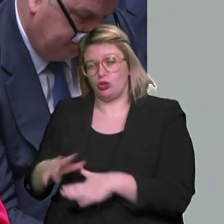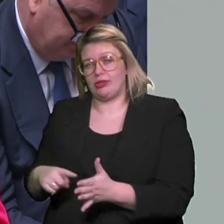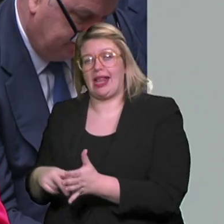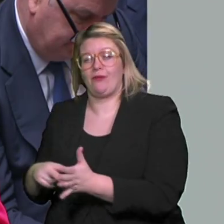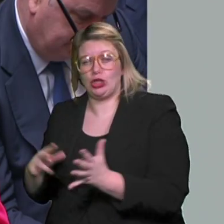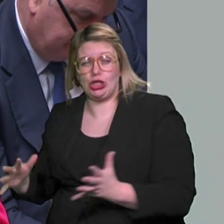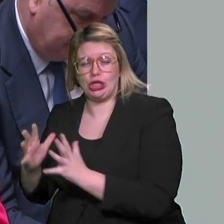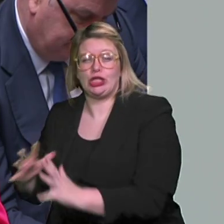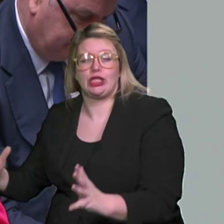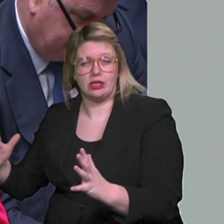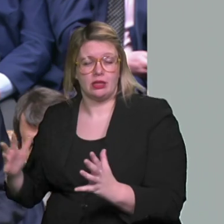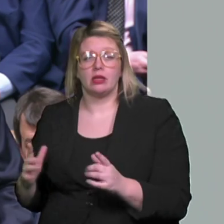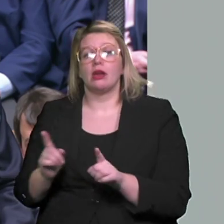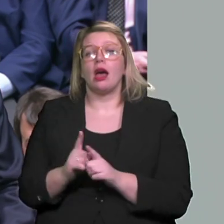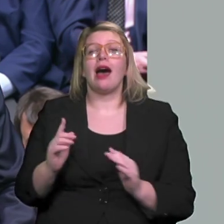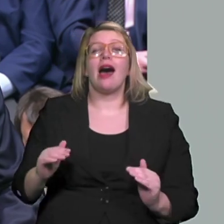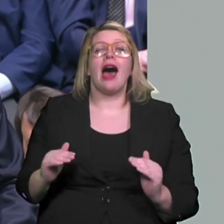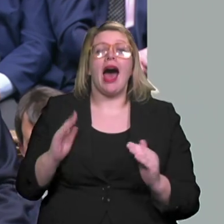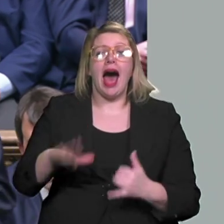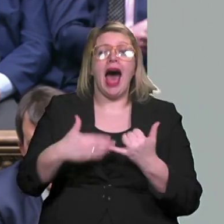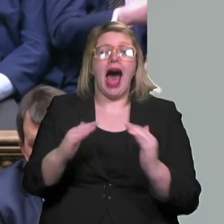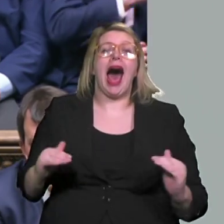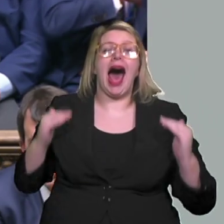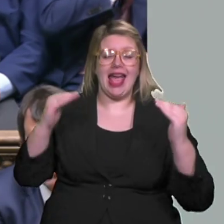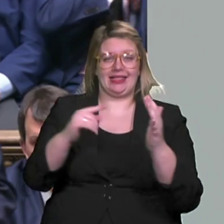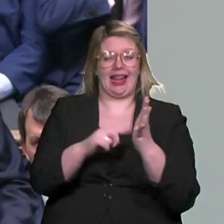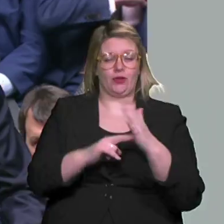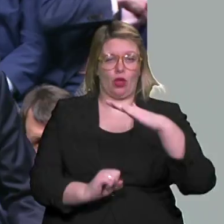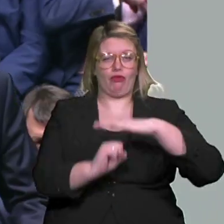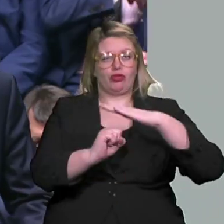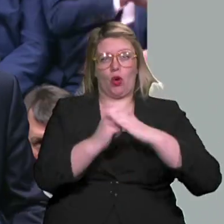I will maintain the qualifying threshold for high-end television at £1 million.